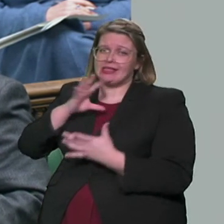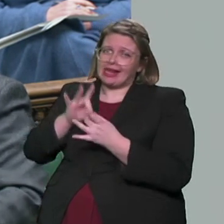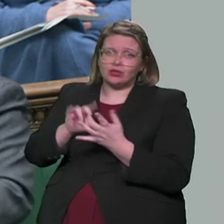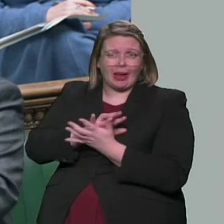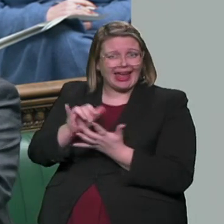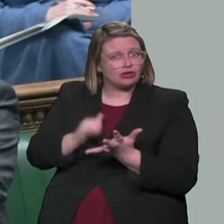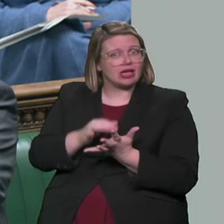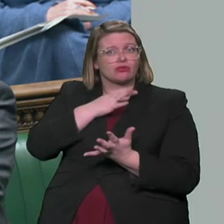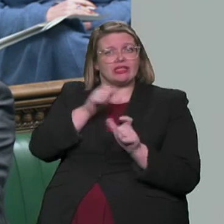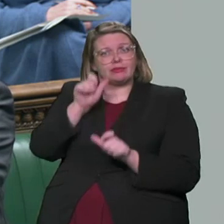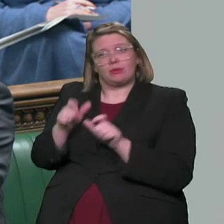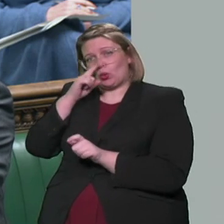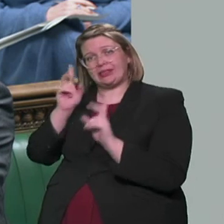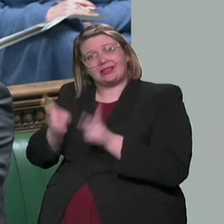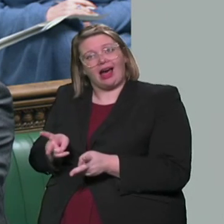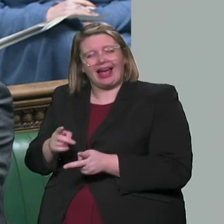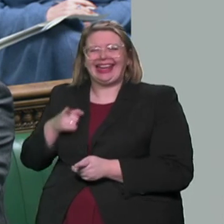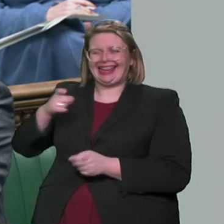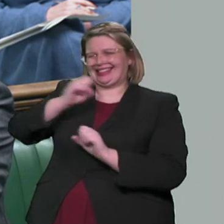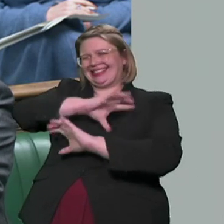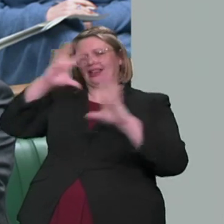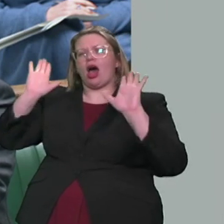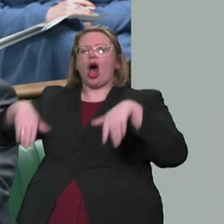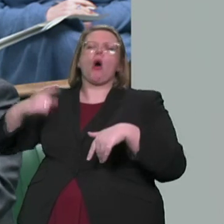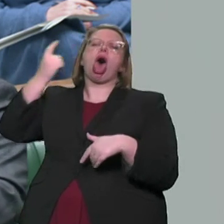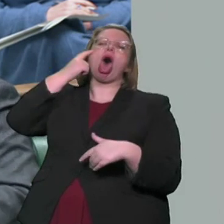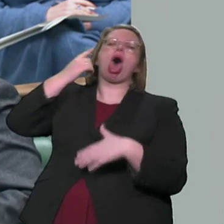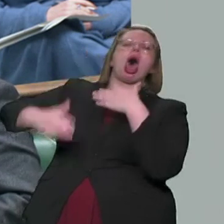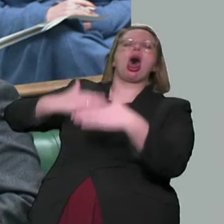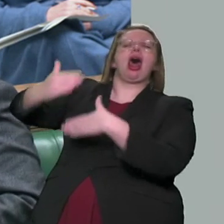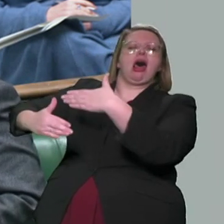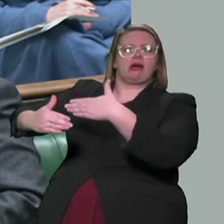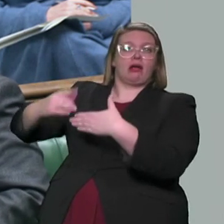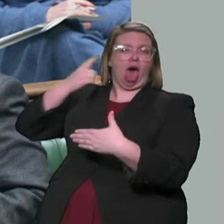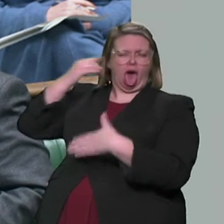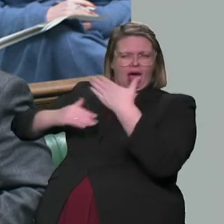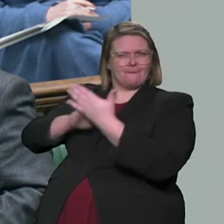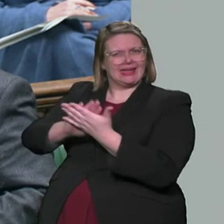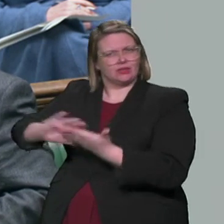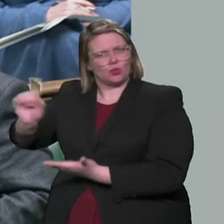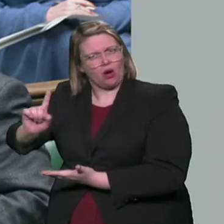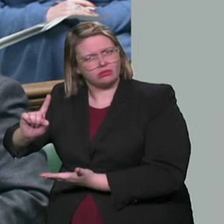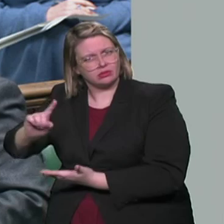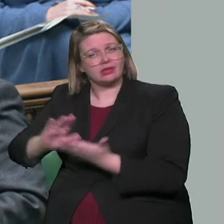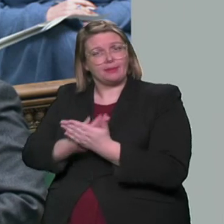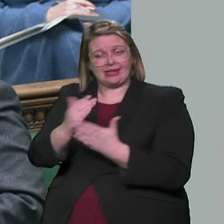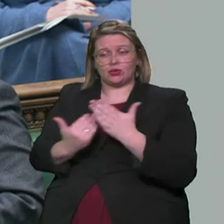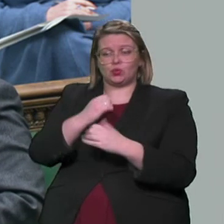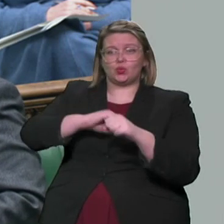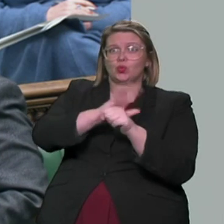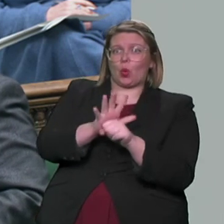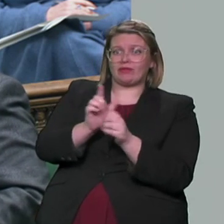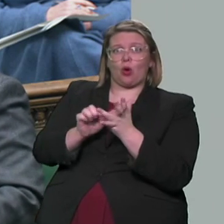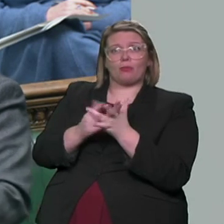Let us talk about what “riding it out” means. It means allowing the omicron variant to rip through communities.